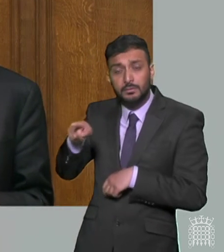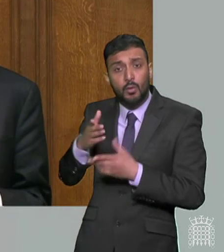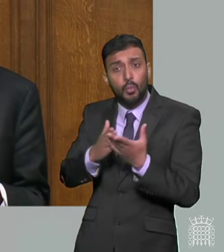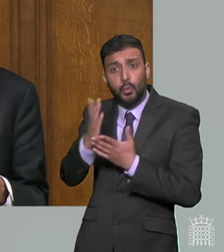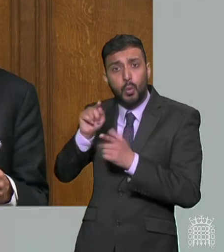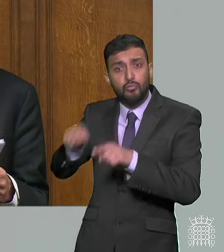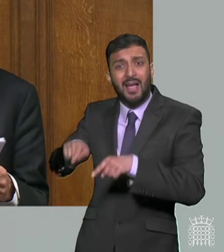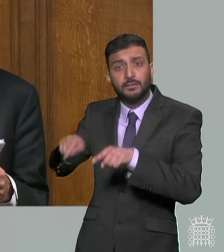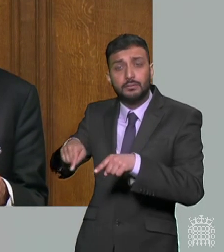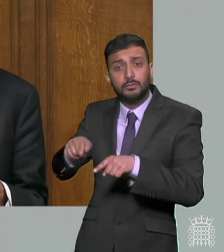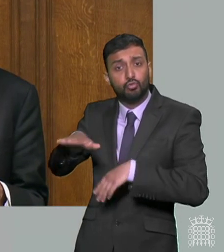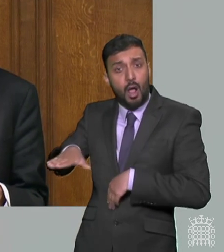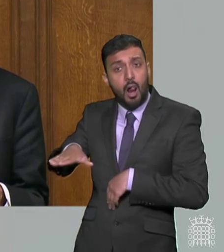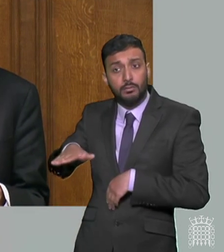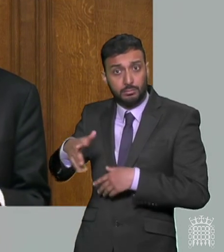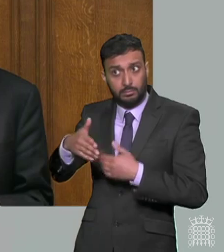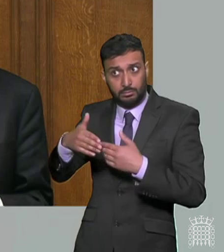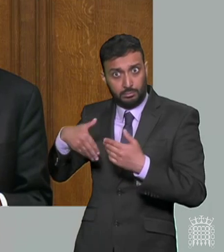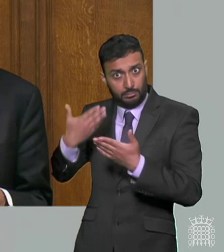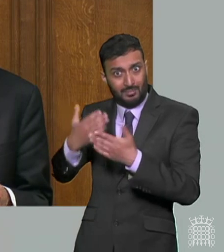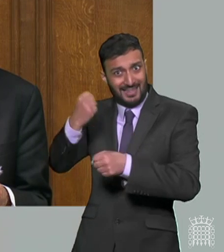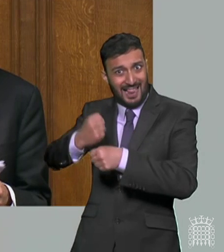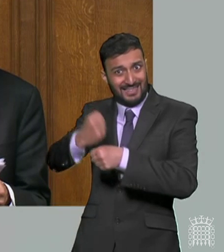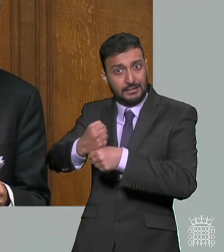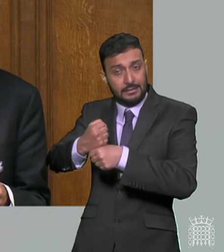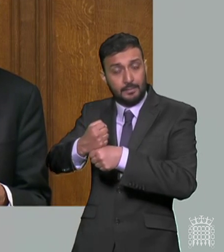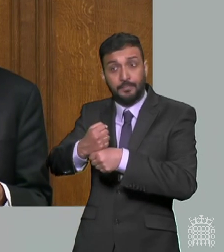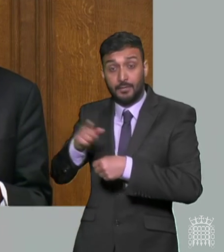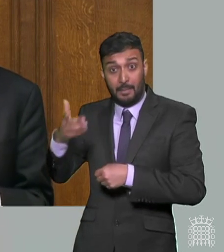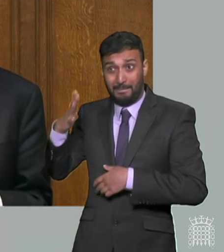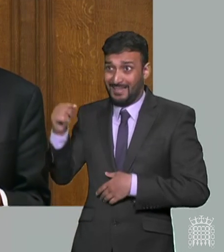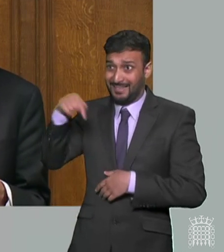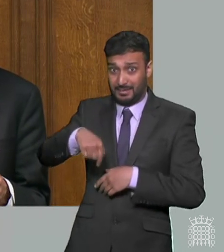He sat on the panel long after the Conservative party received a complaint from his victim.